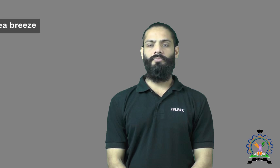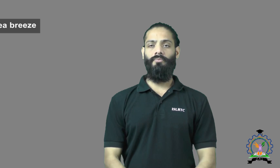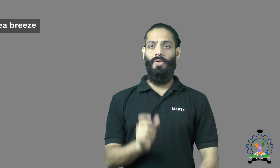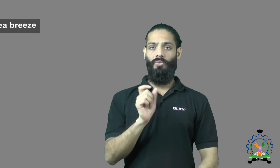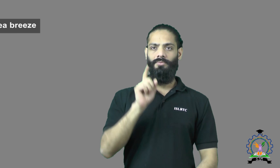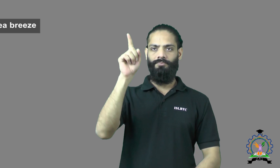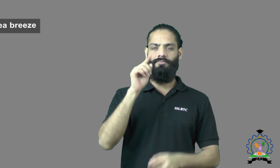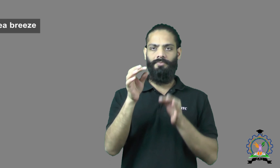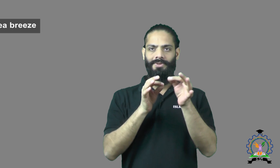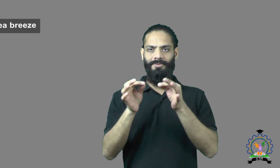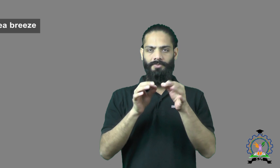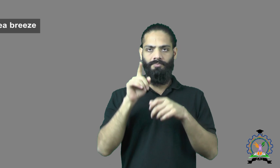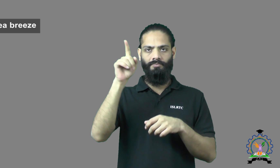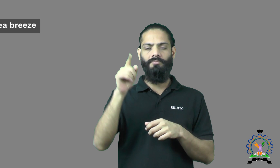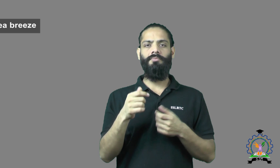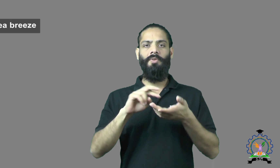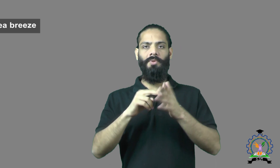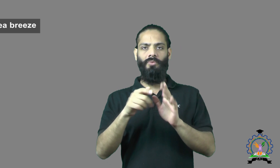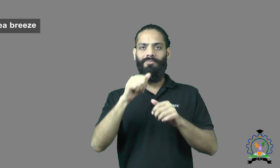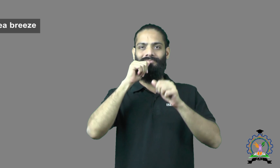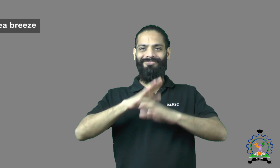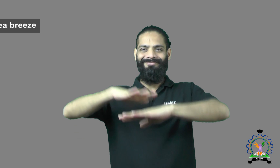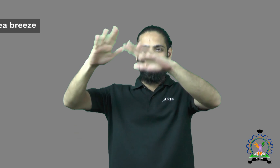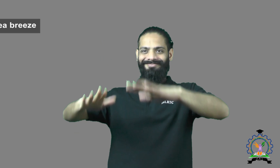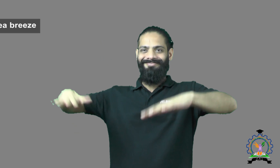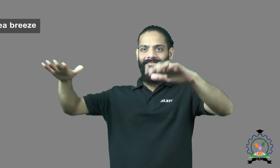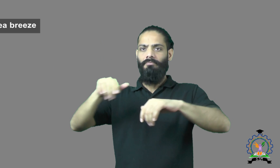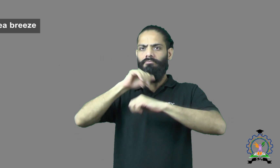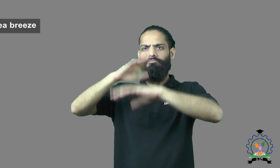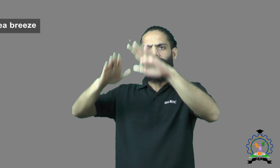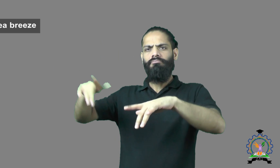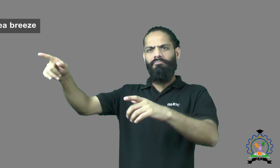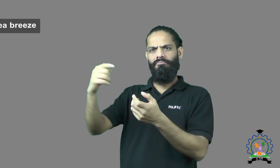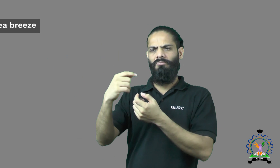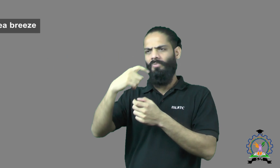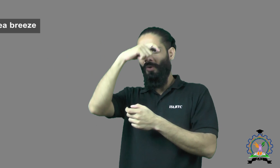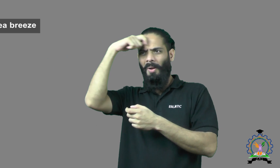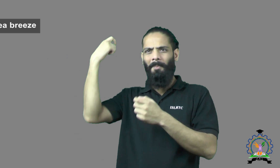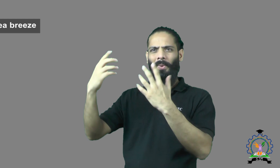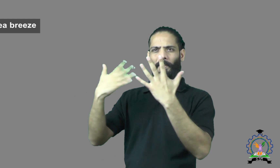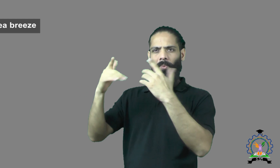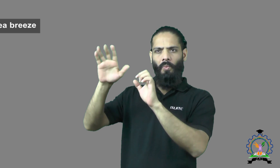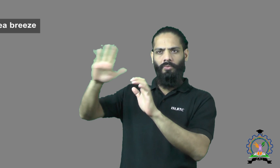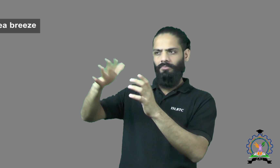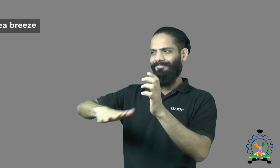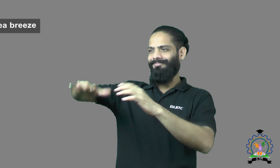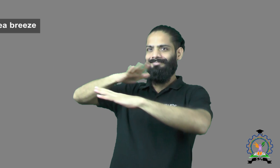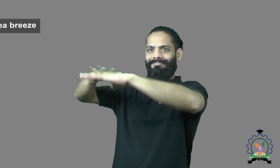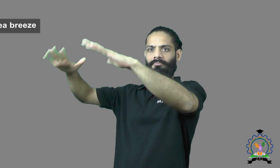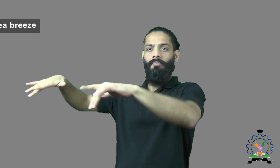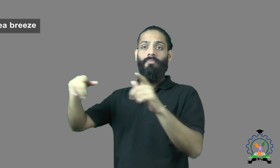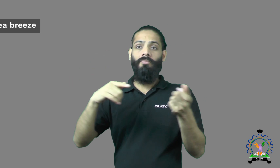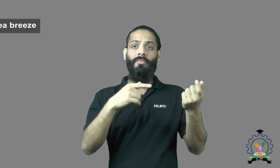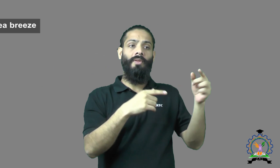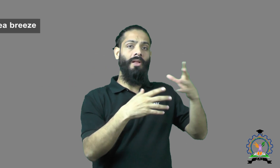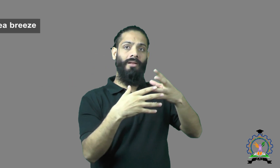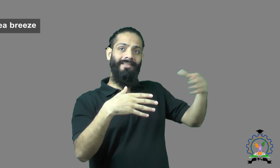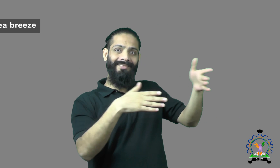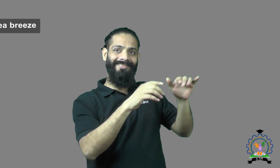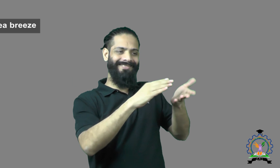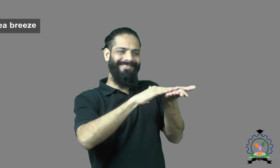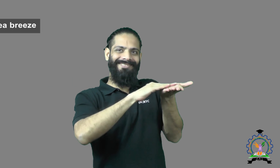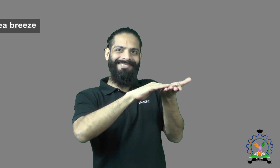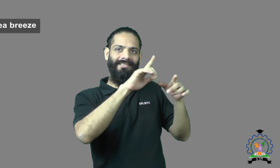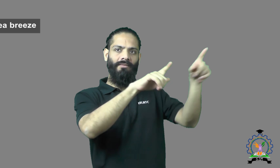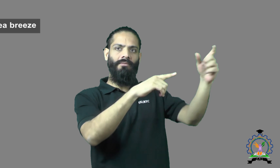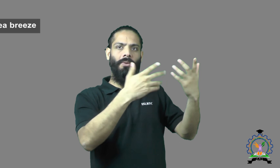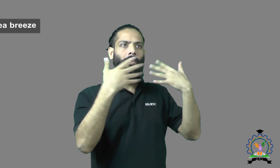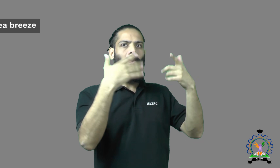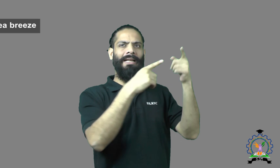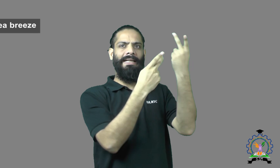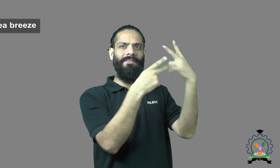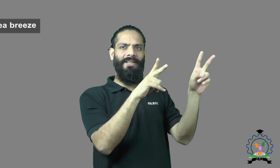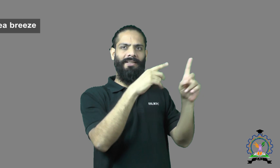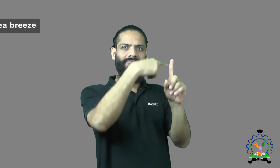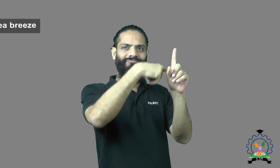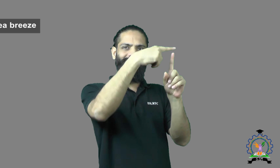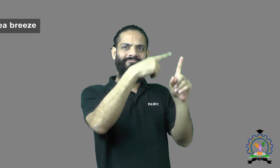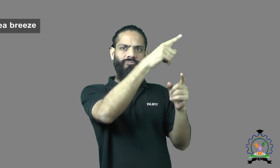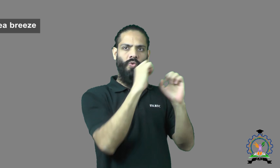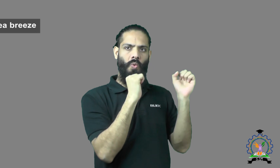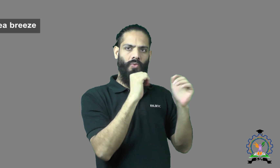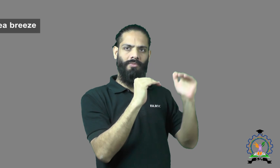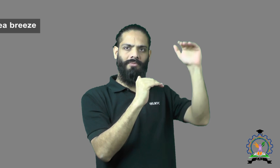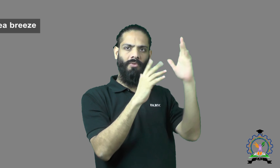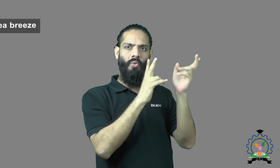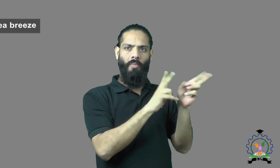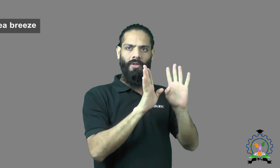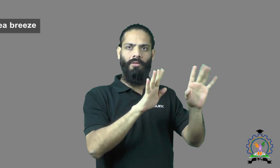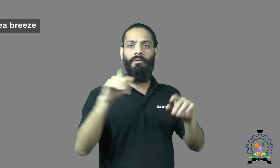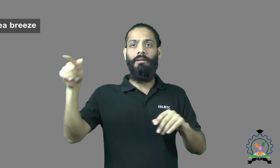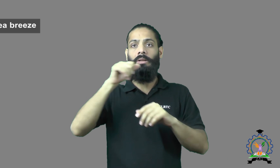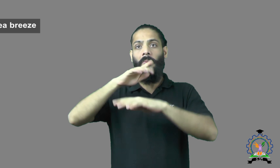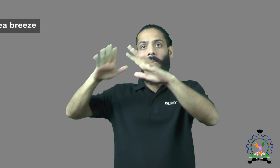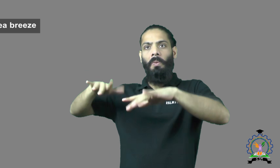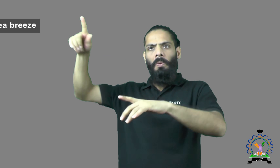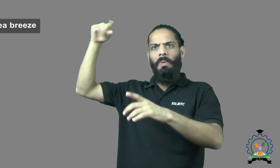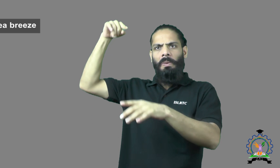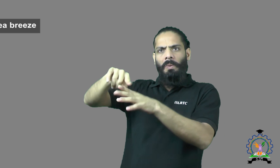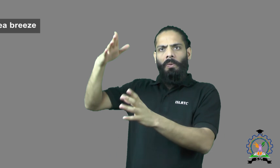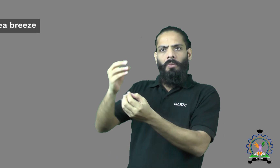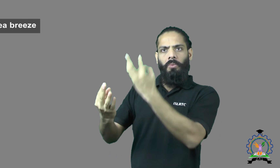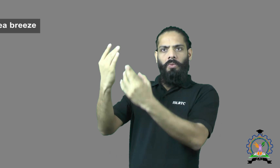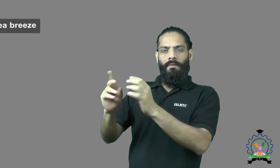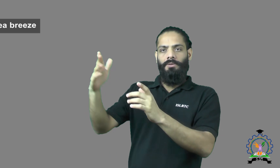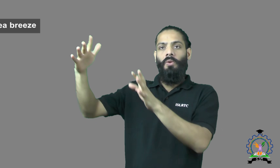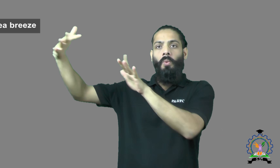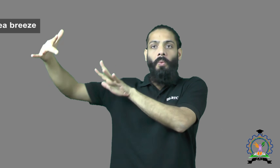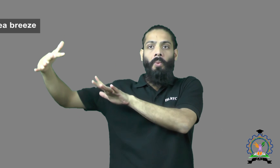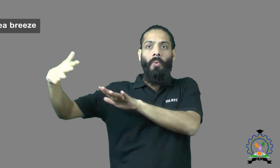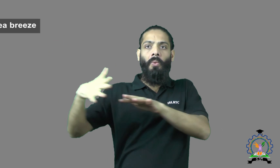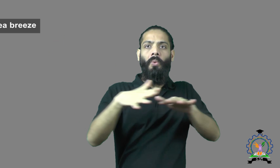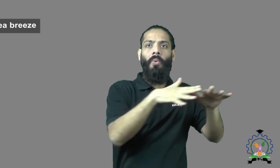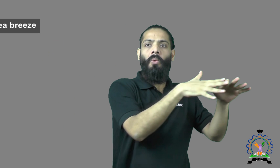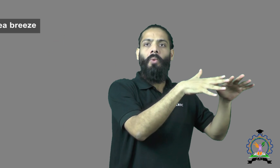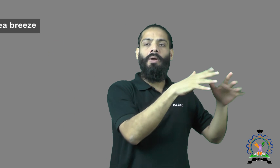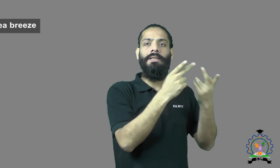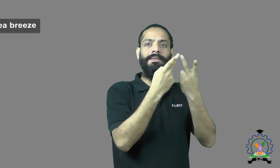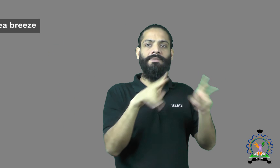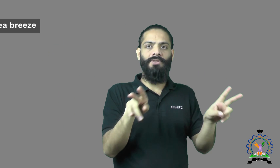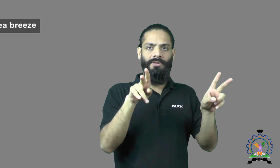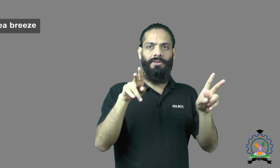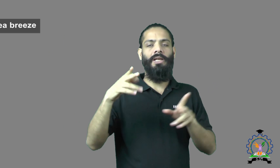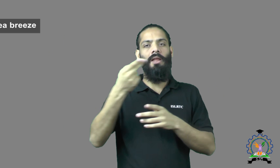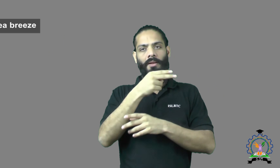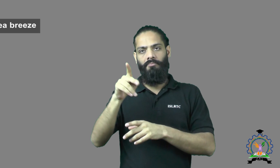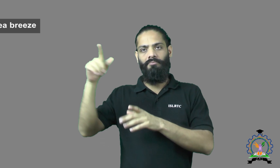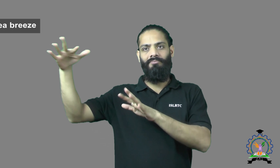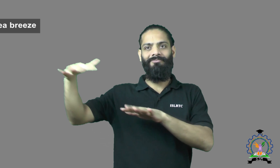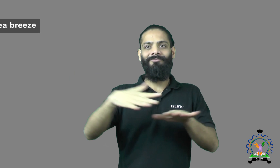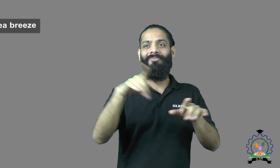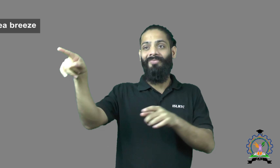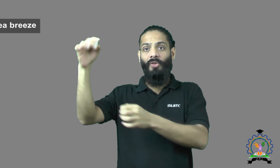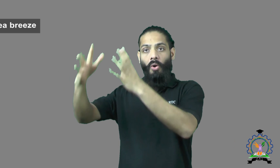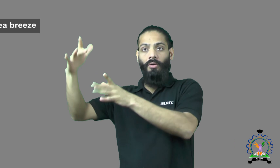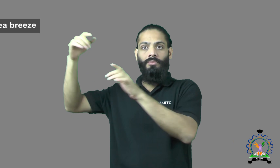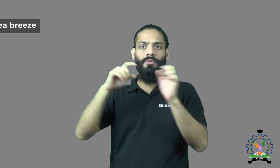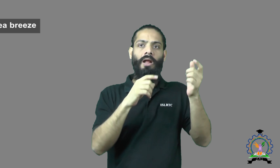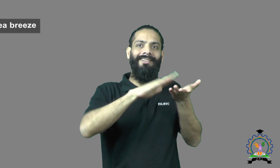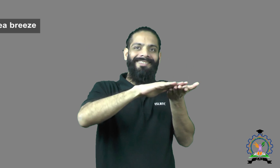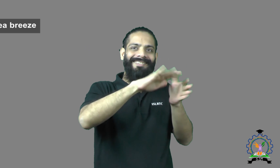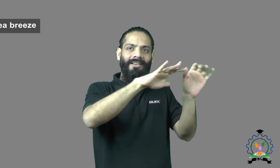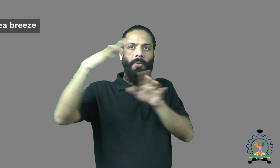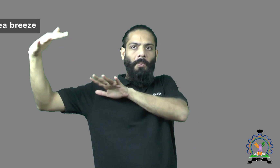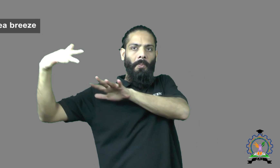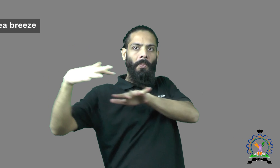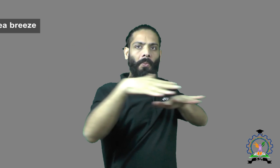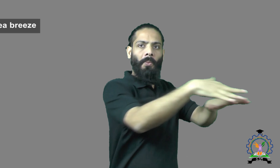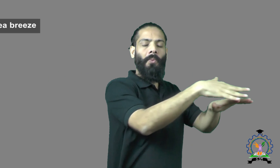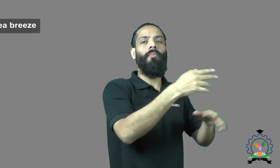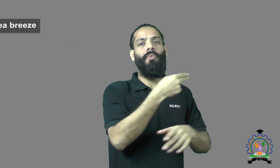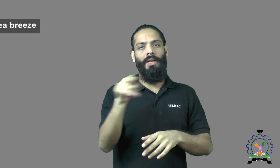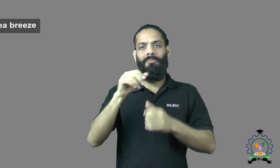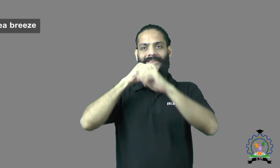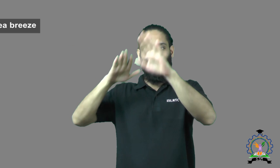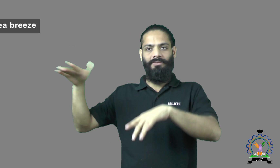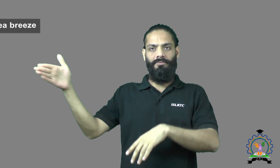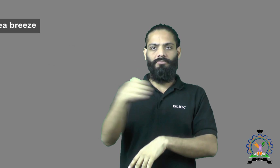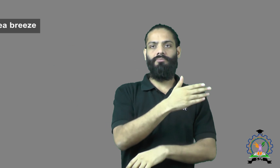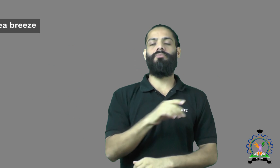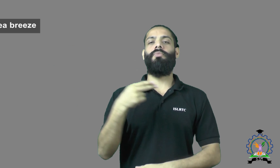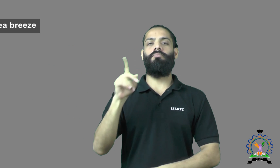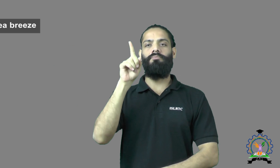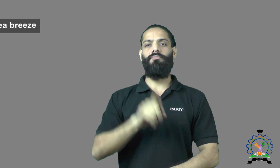Sea Breeze